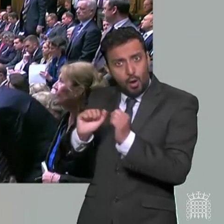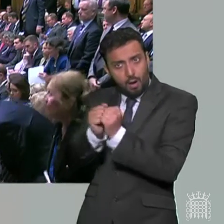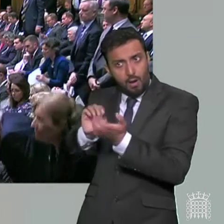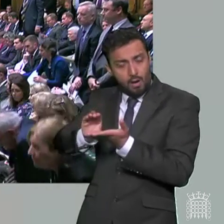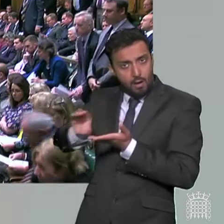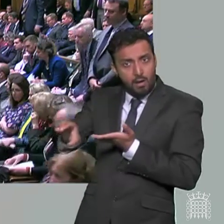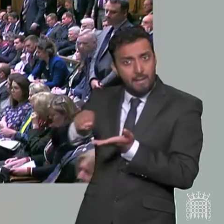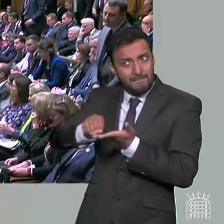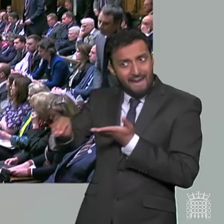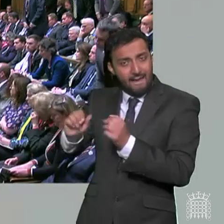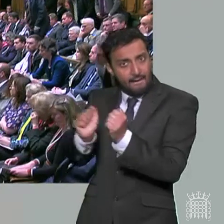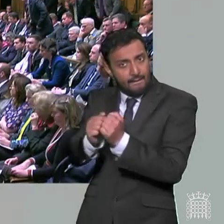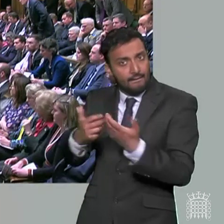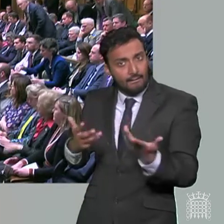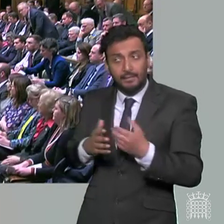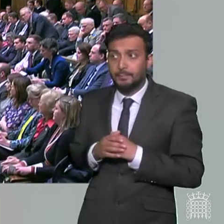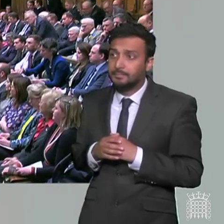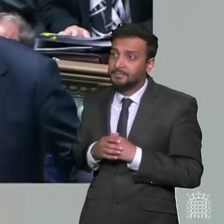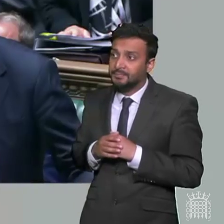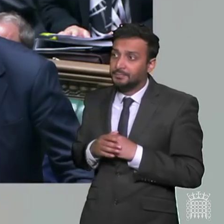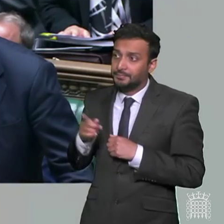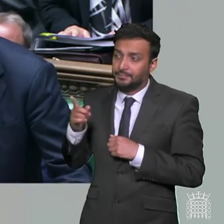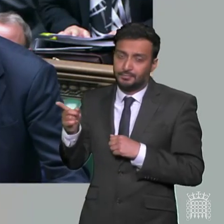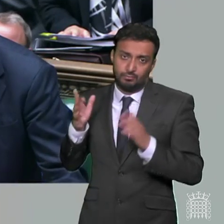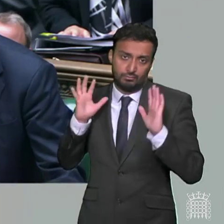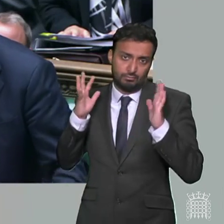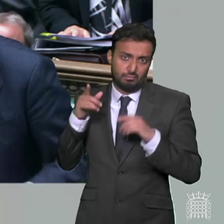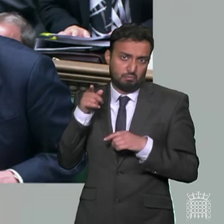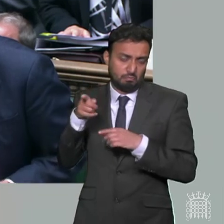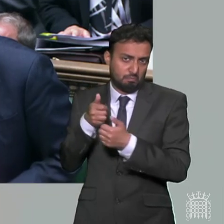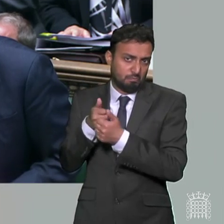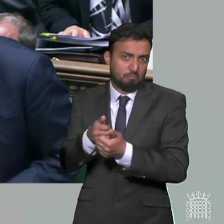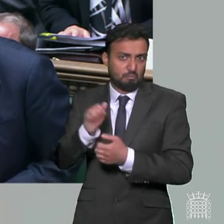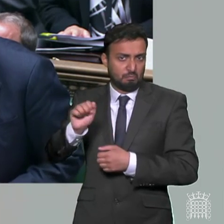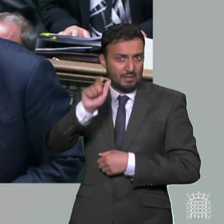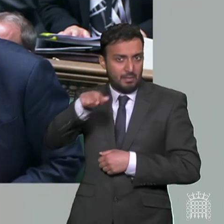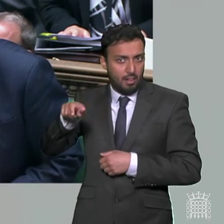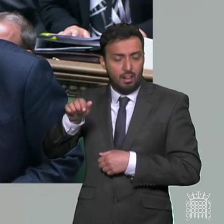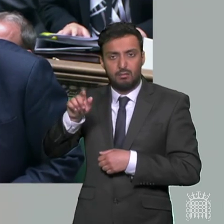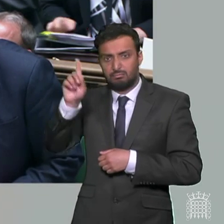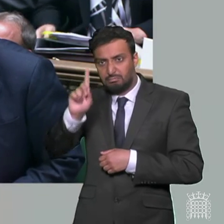My honourable Friend is a fantastic champion for his constituents and for Addenbrooke’s.